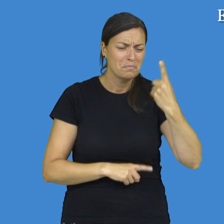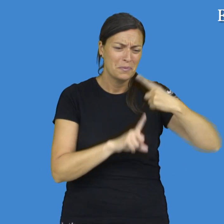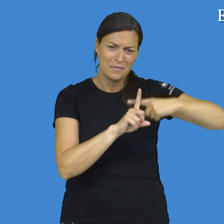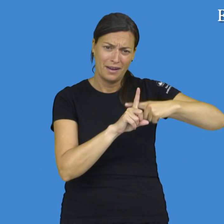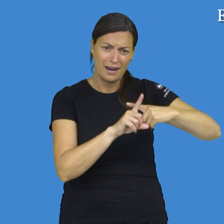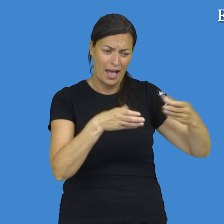nivel